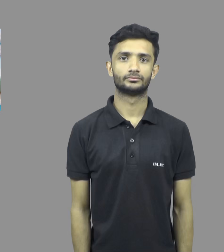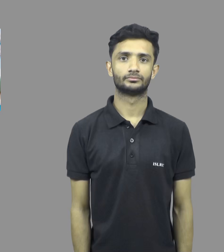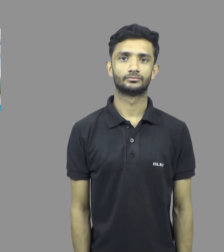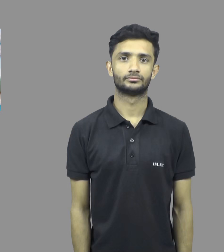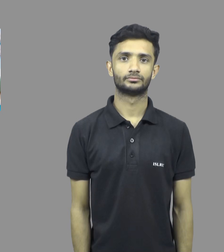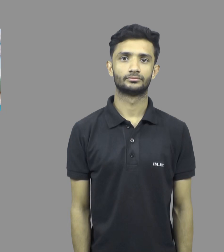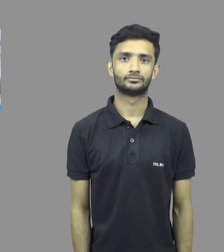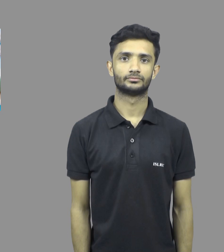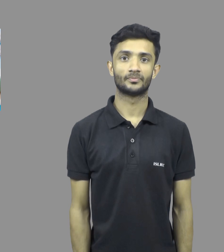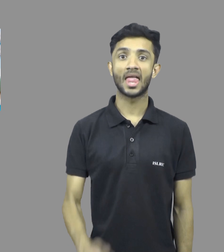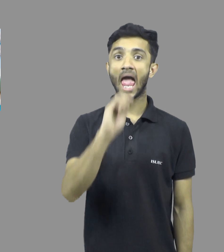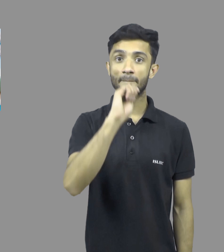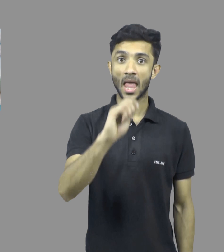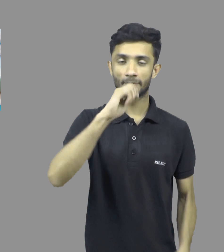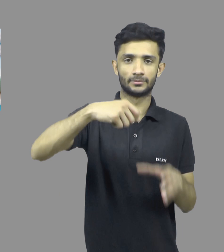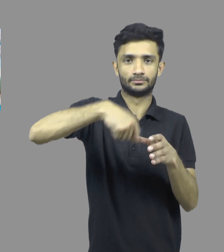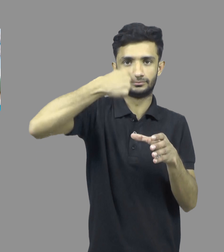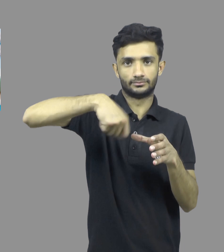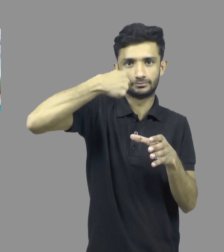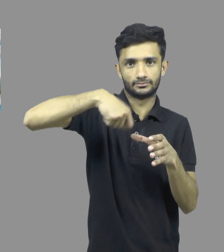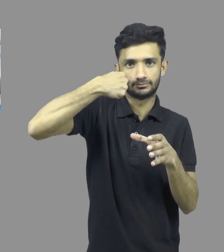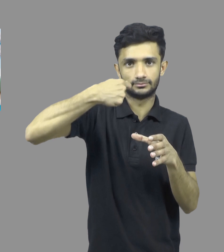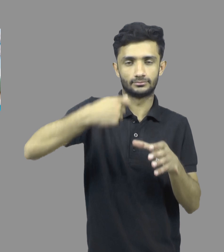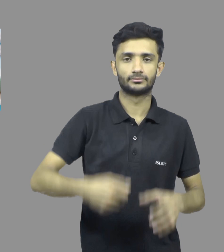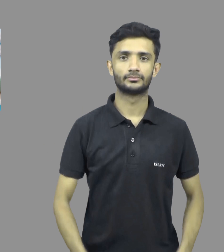Ice Cream